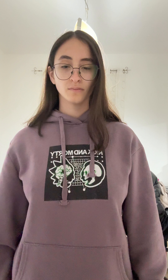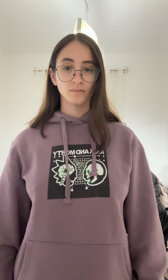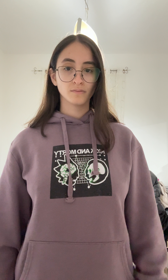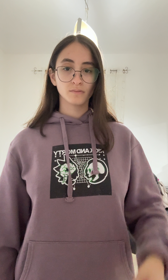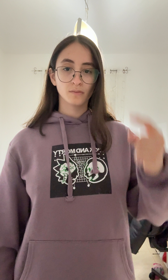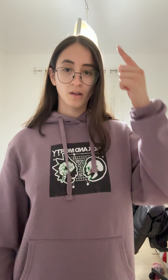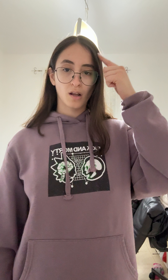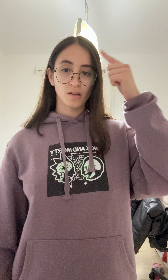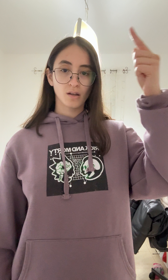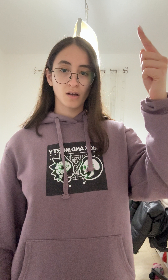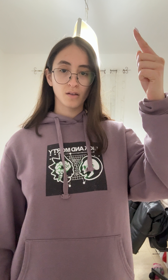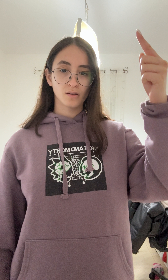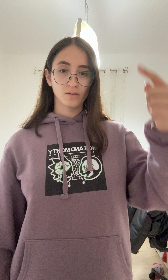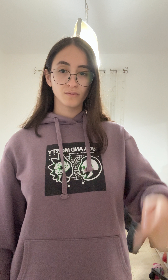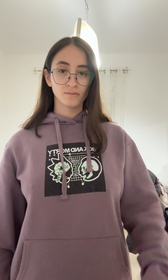לדעת